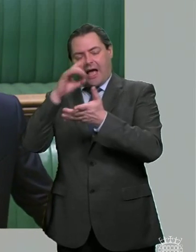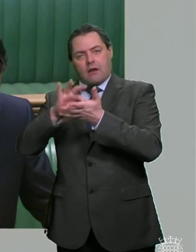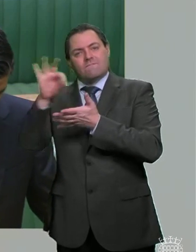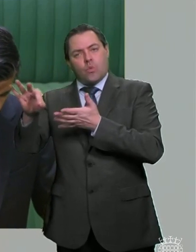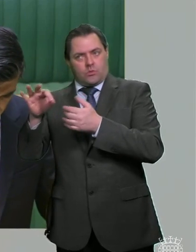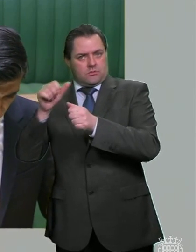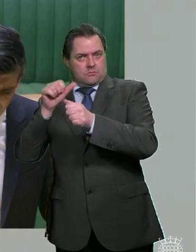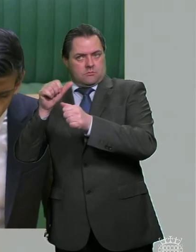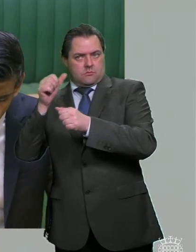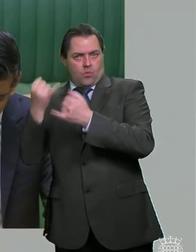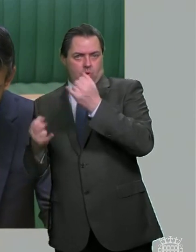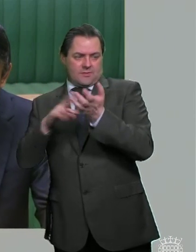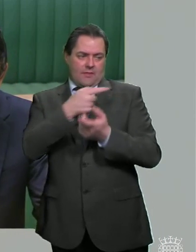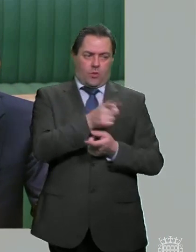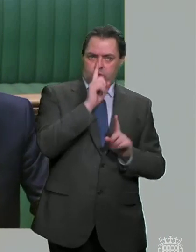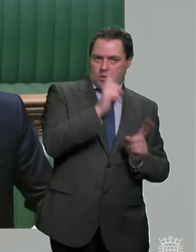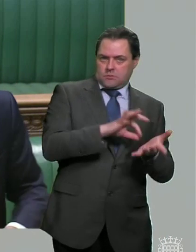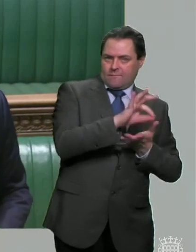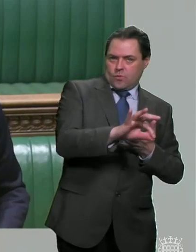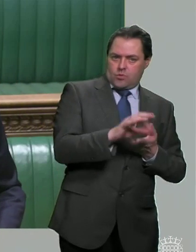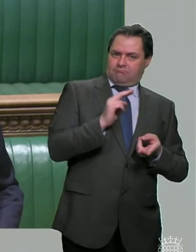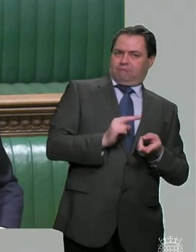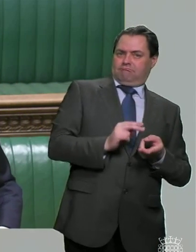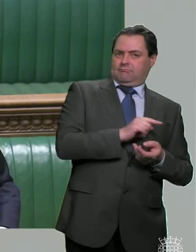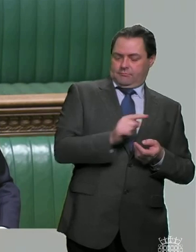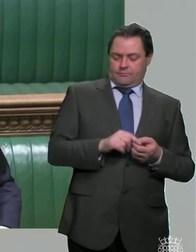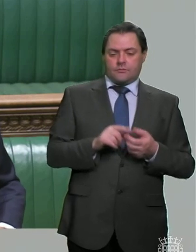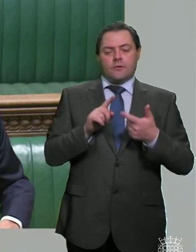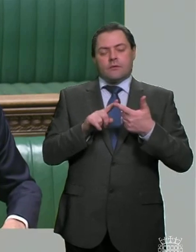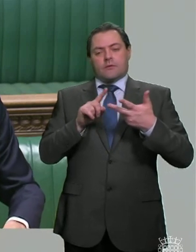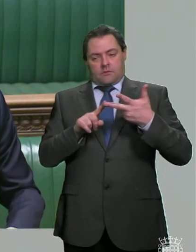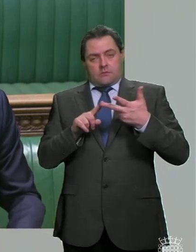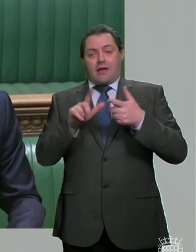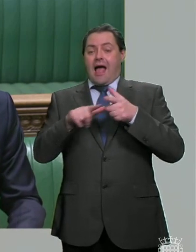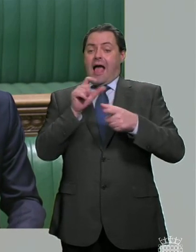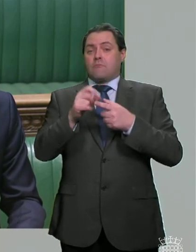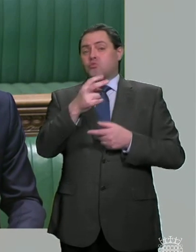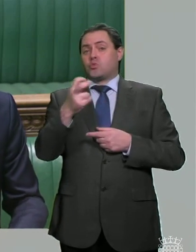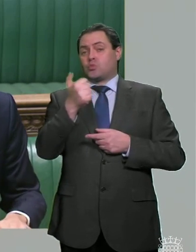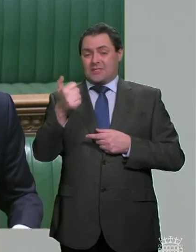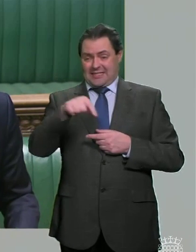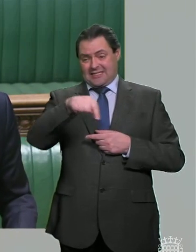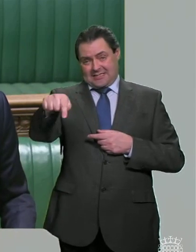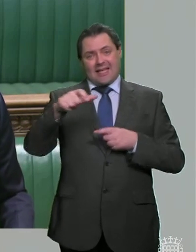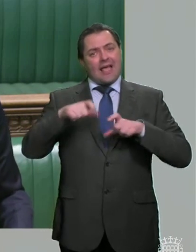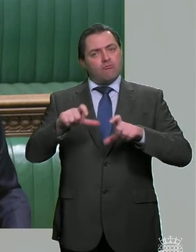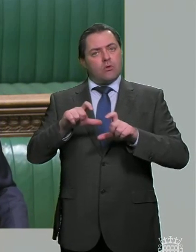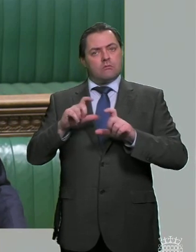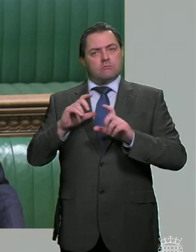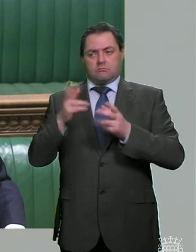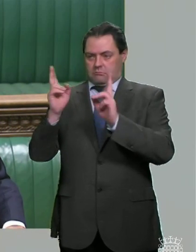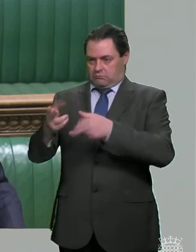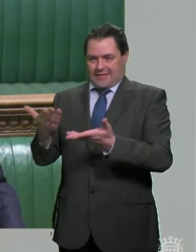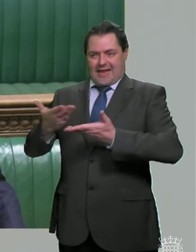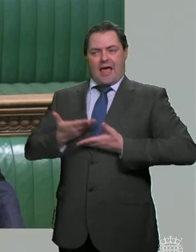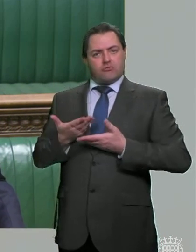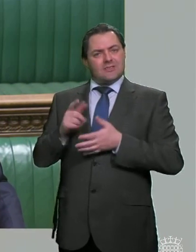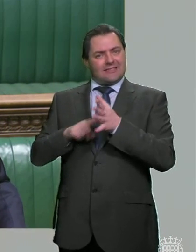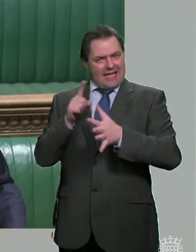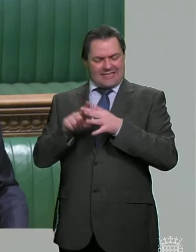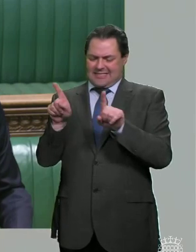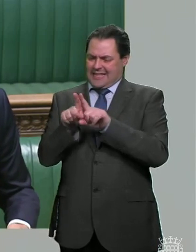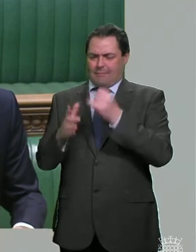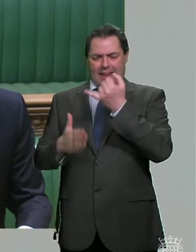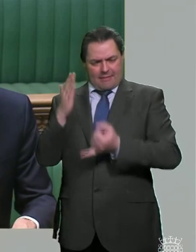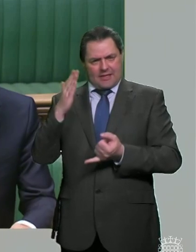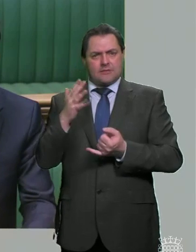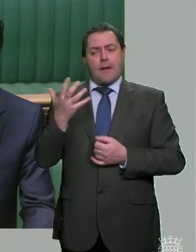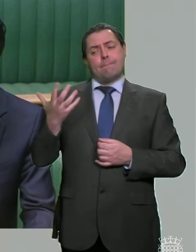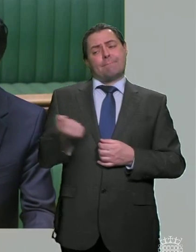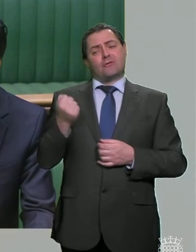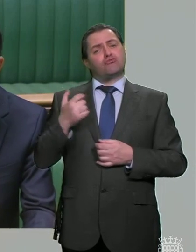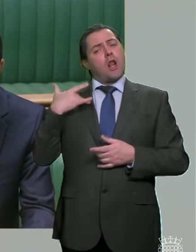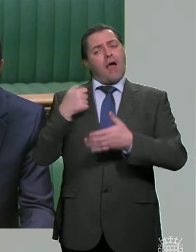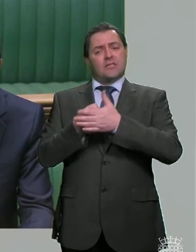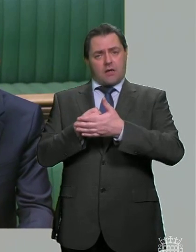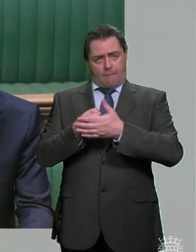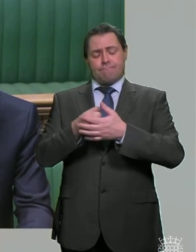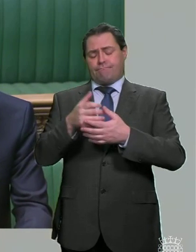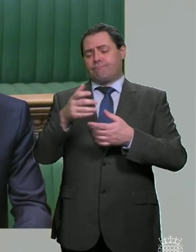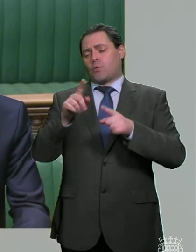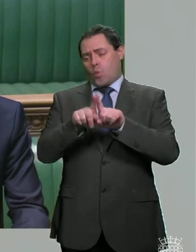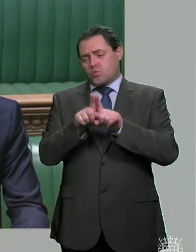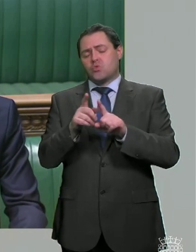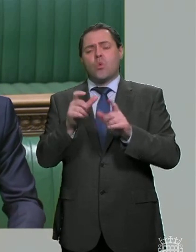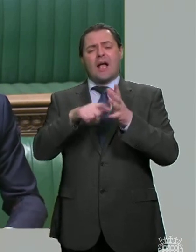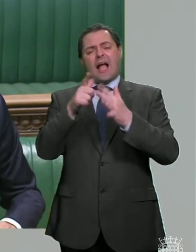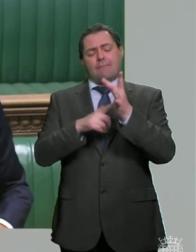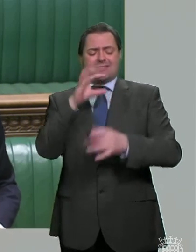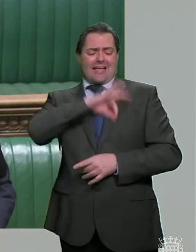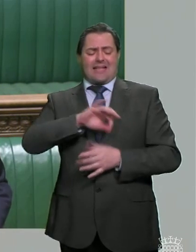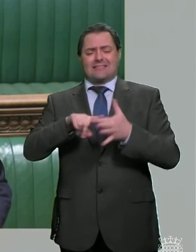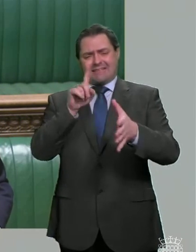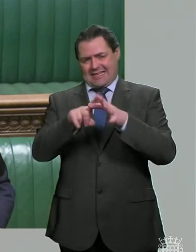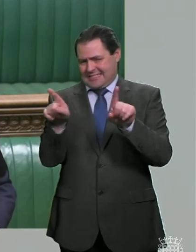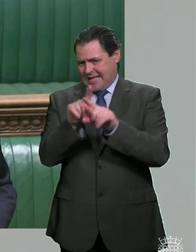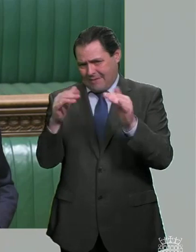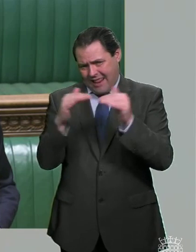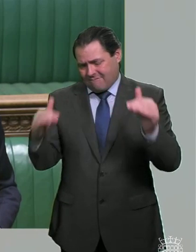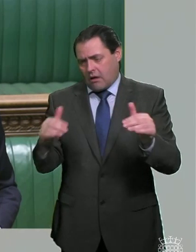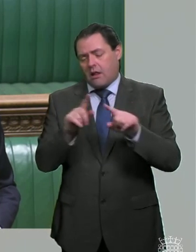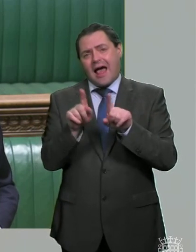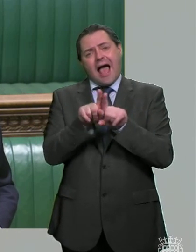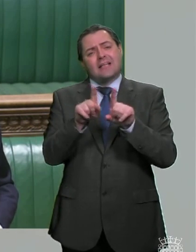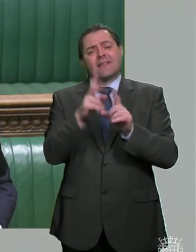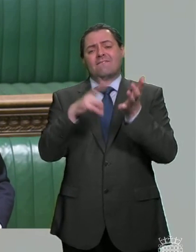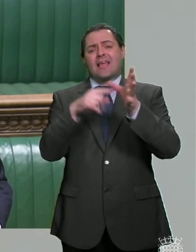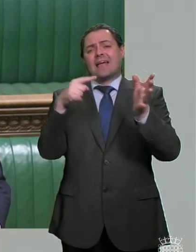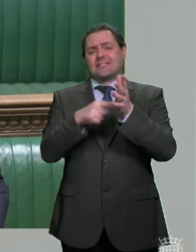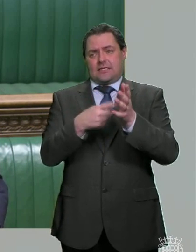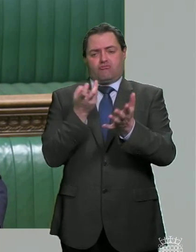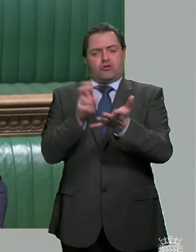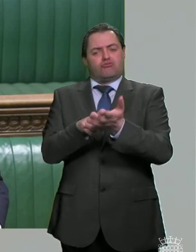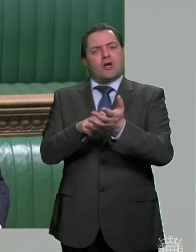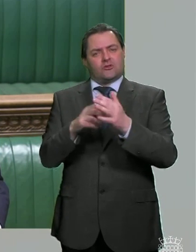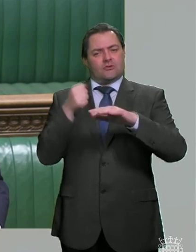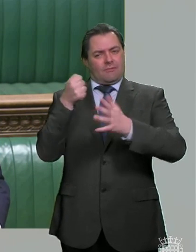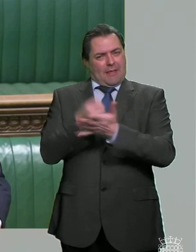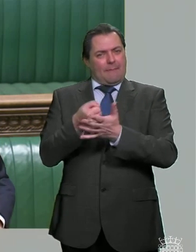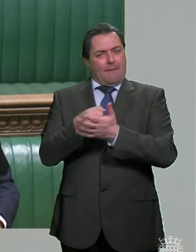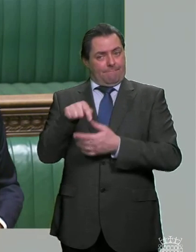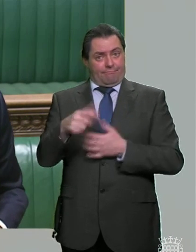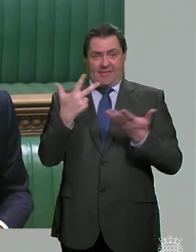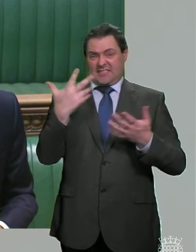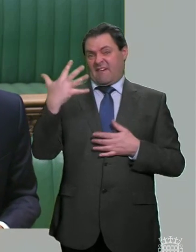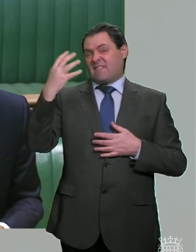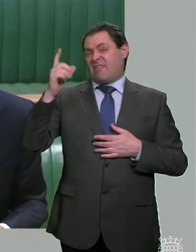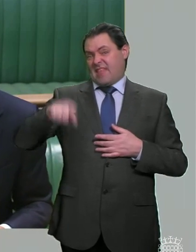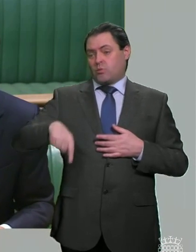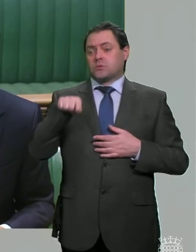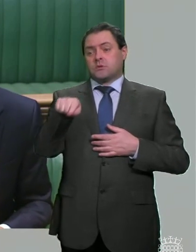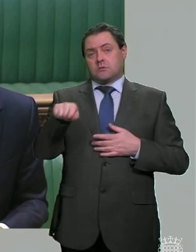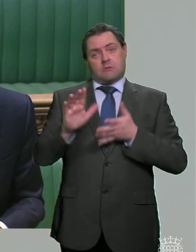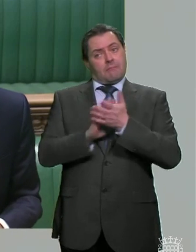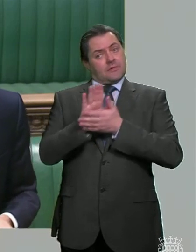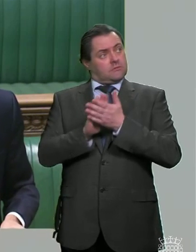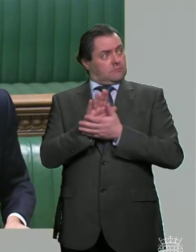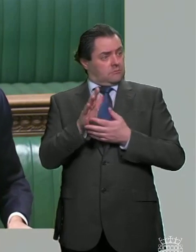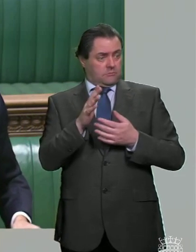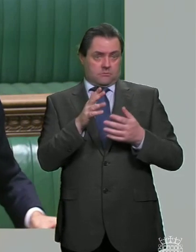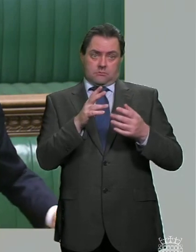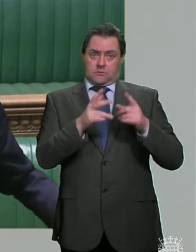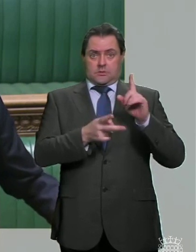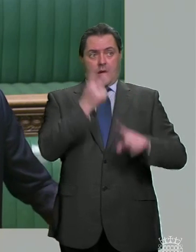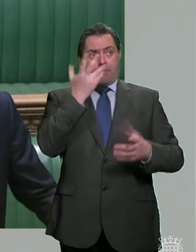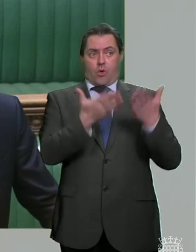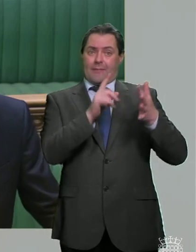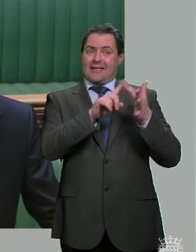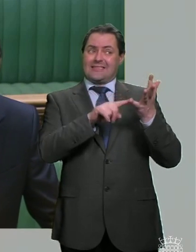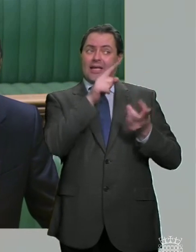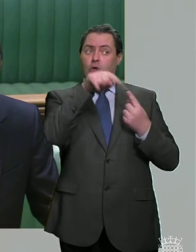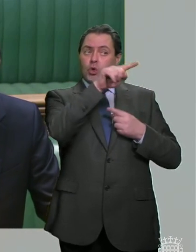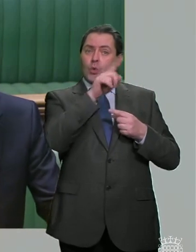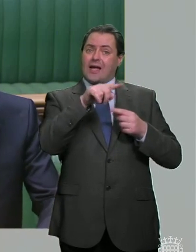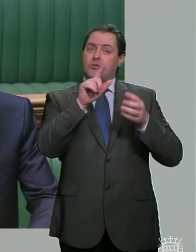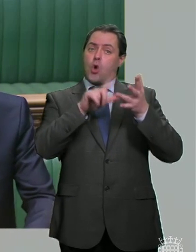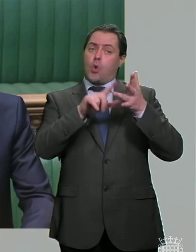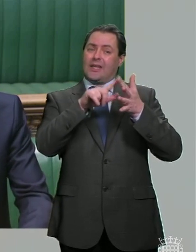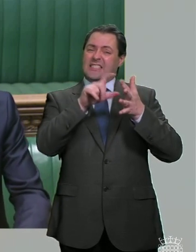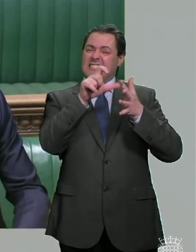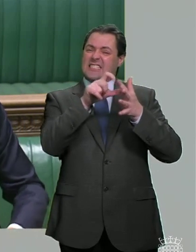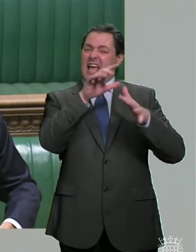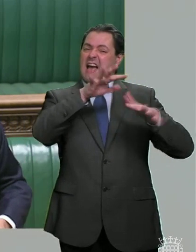I will also maintain at their current levels until April 2026 the inheritance tax thresholds, the pensions lifetime allowance, the annual exempt amount in capital gains tax, and for two years from April 2022 the VAT registration threshold, which, at £85,000, will remain more than twice as generous as the EU and OECD averages.